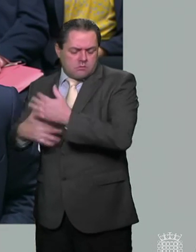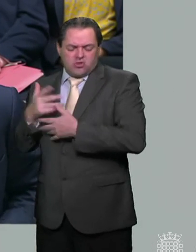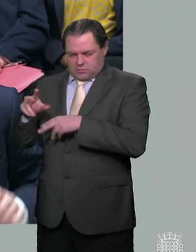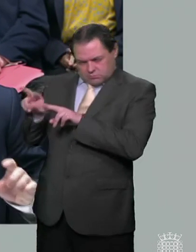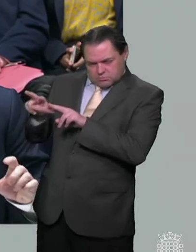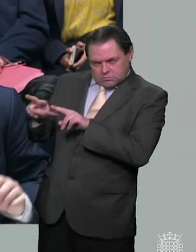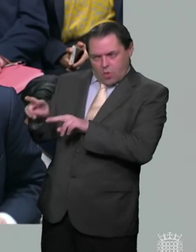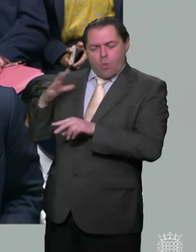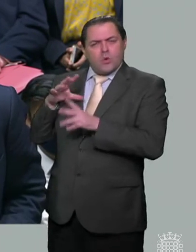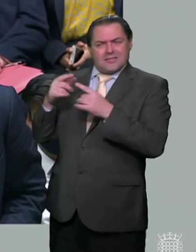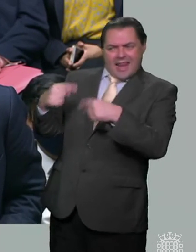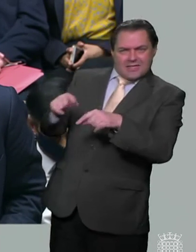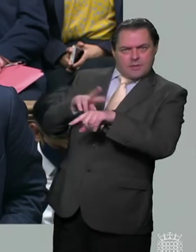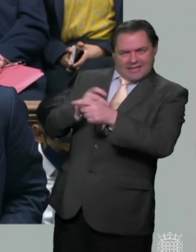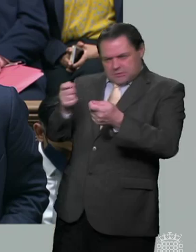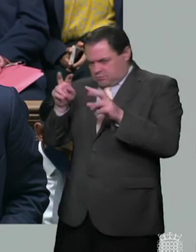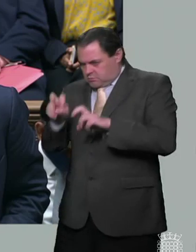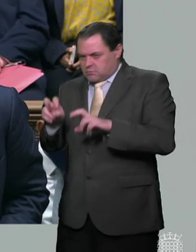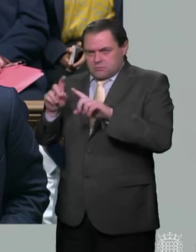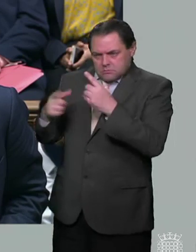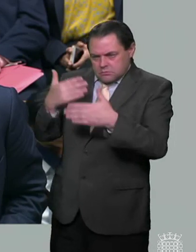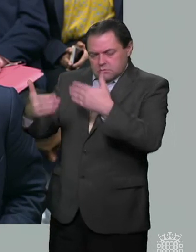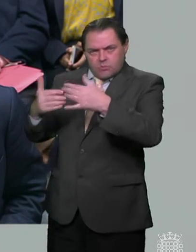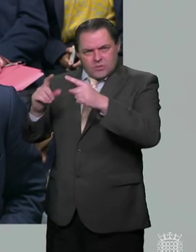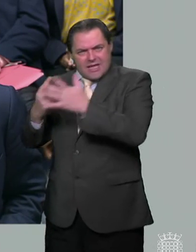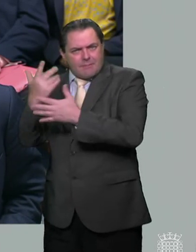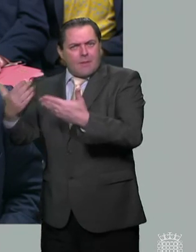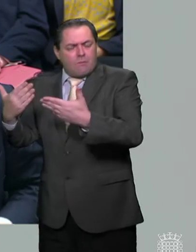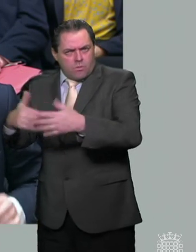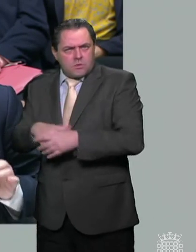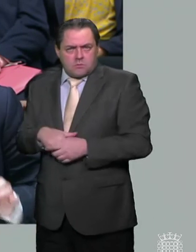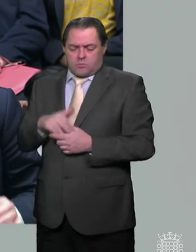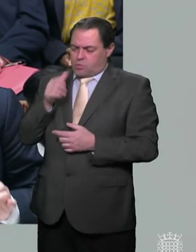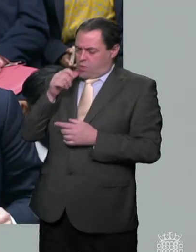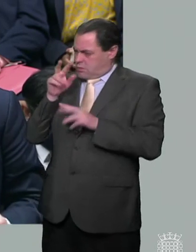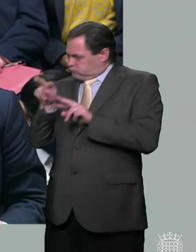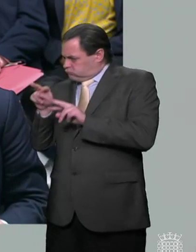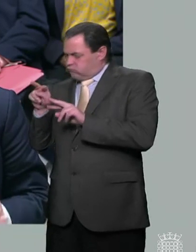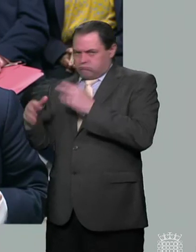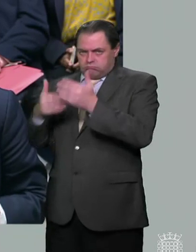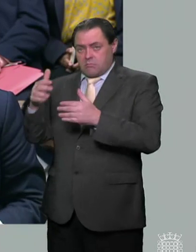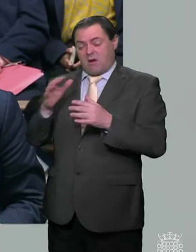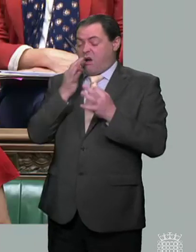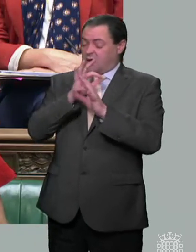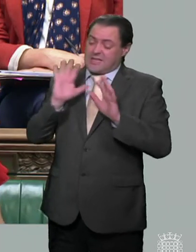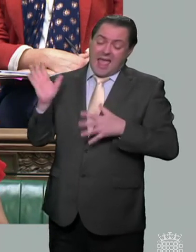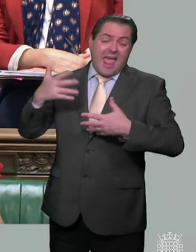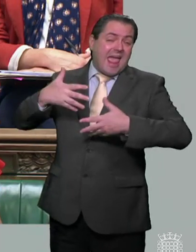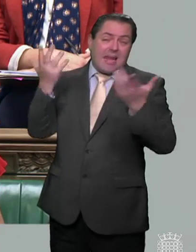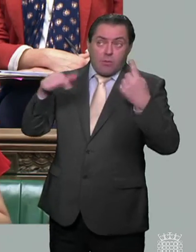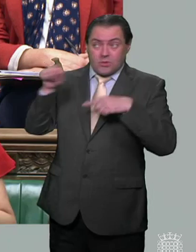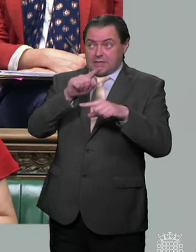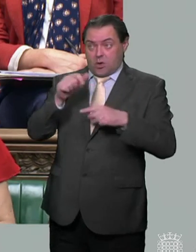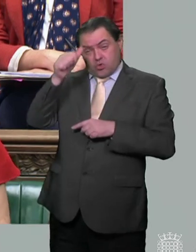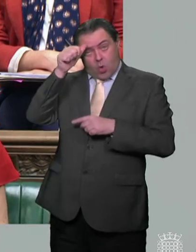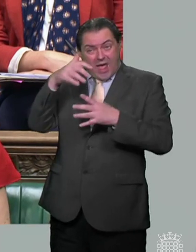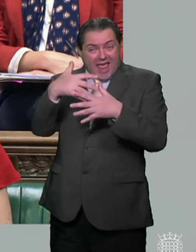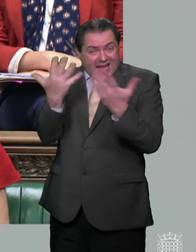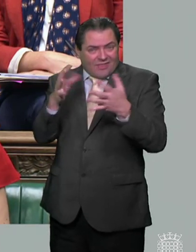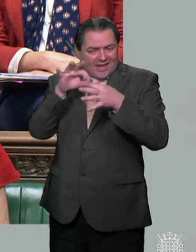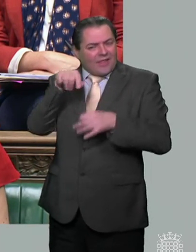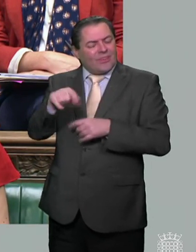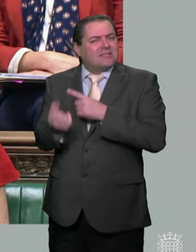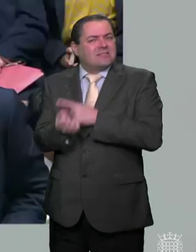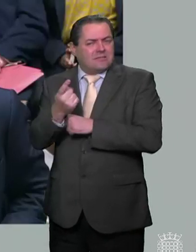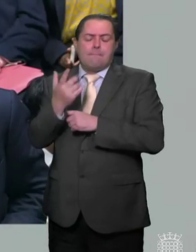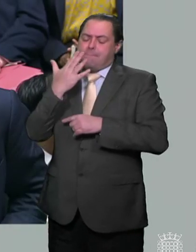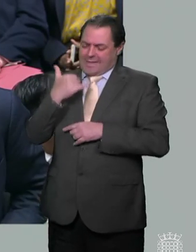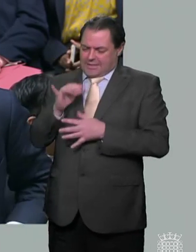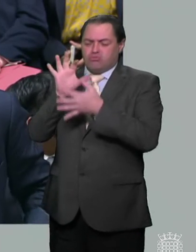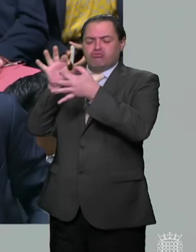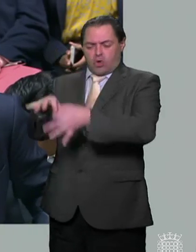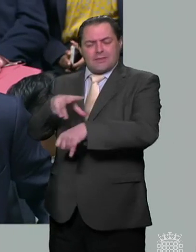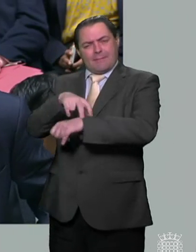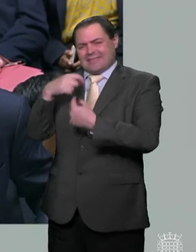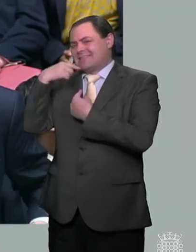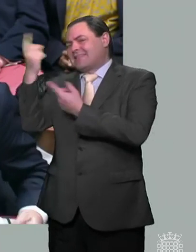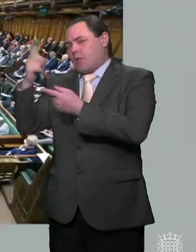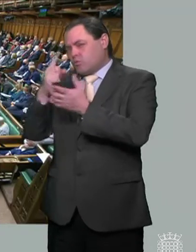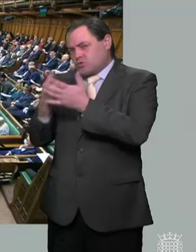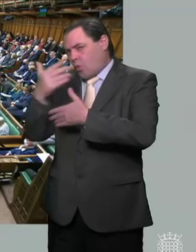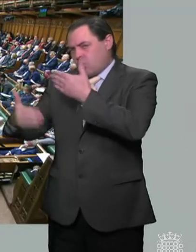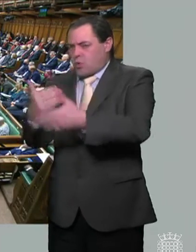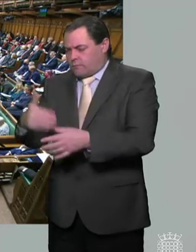She wants to give them the space, for the time being, to conduct their inquiries into what is going on, but I would ask everybody with information about such incidents to come forward and contact their local police.